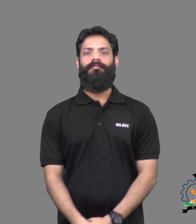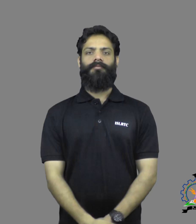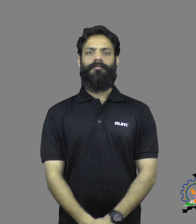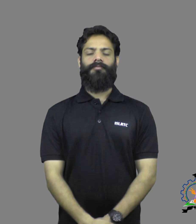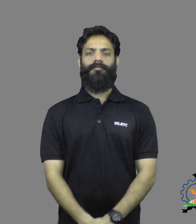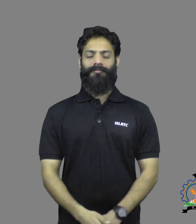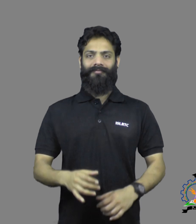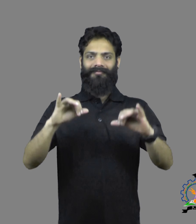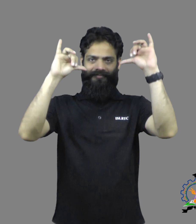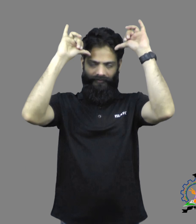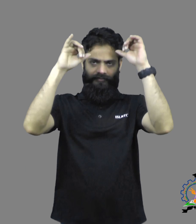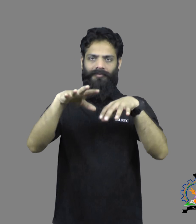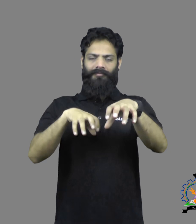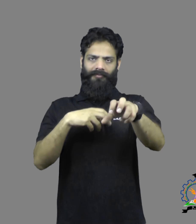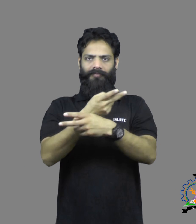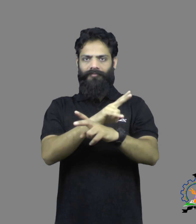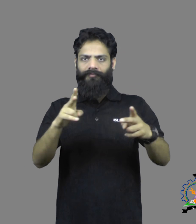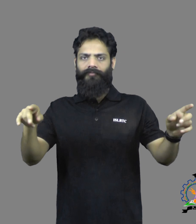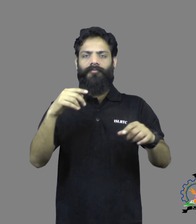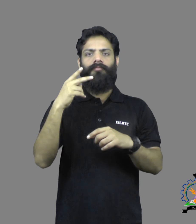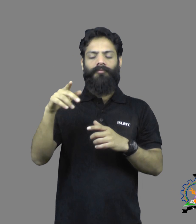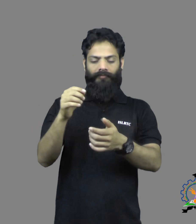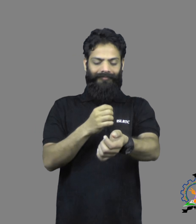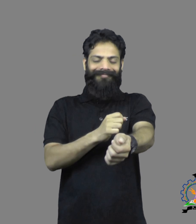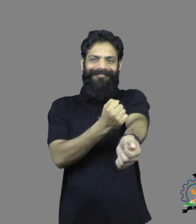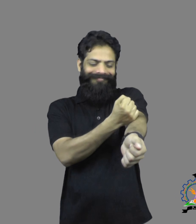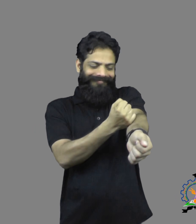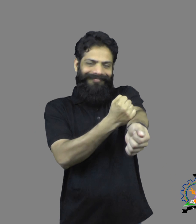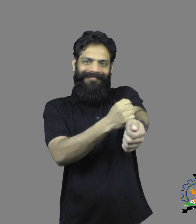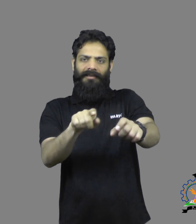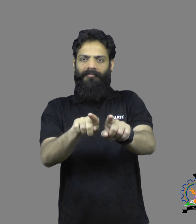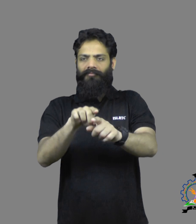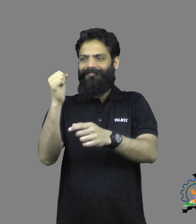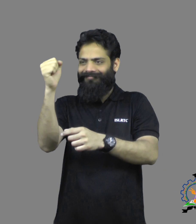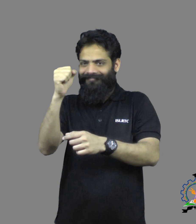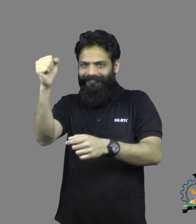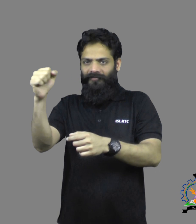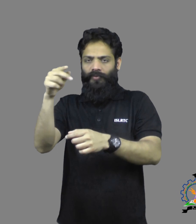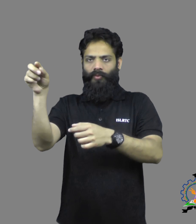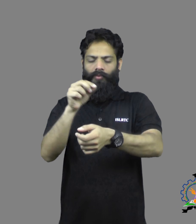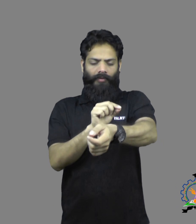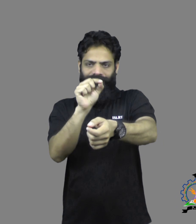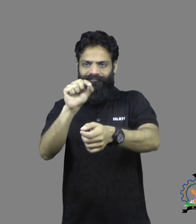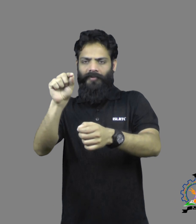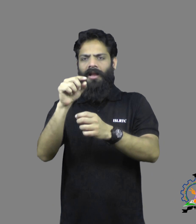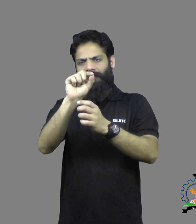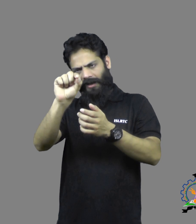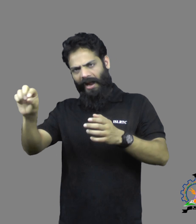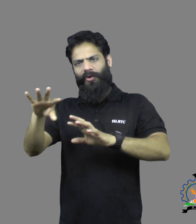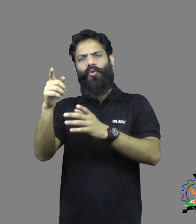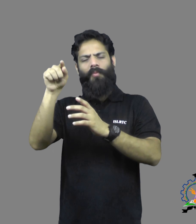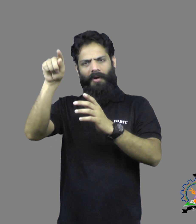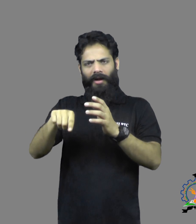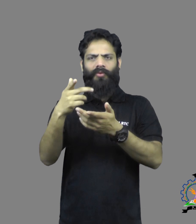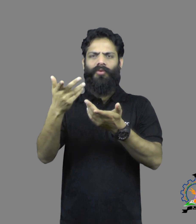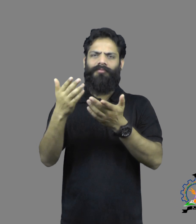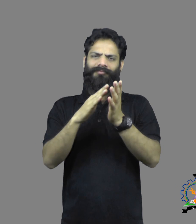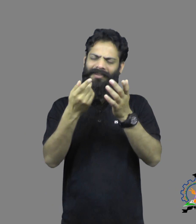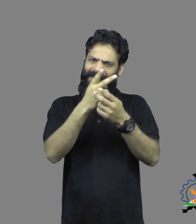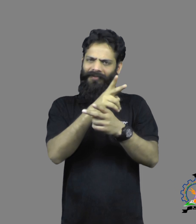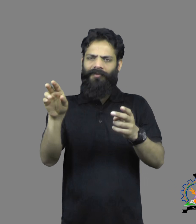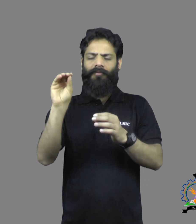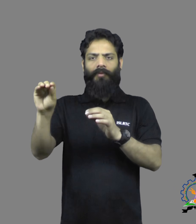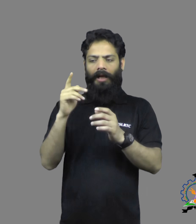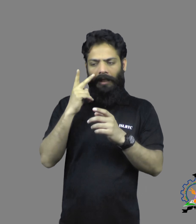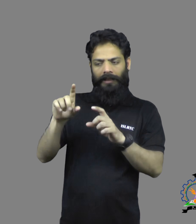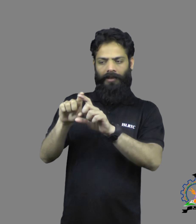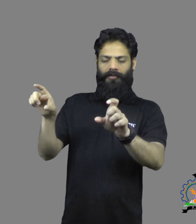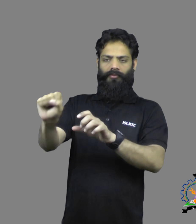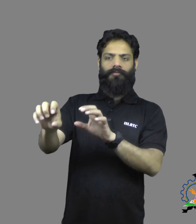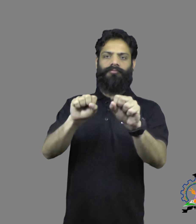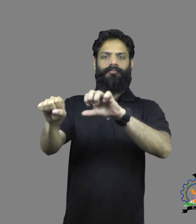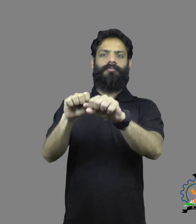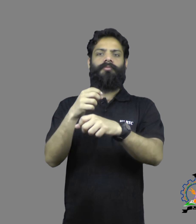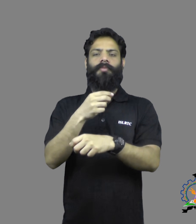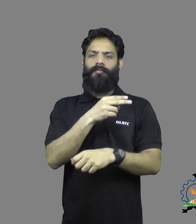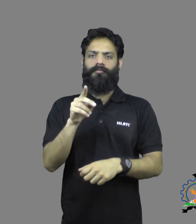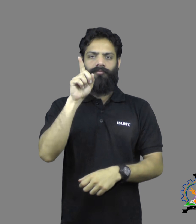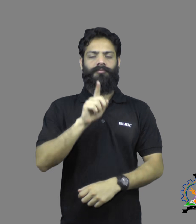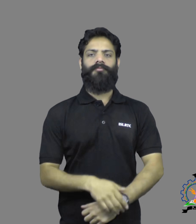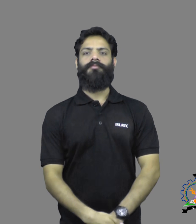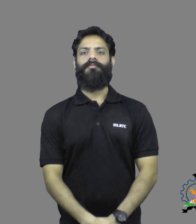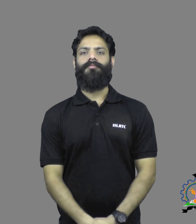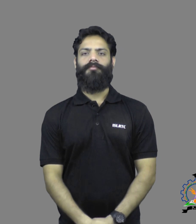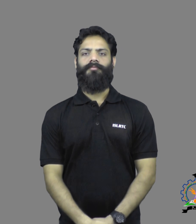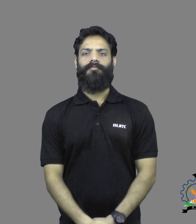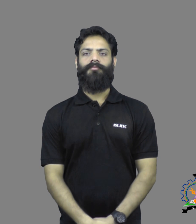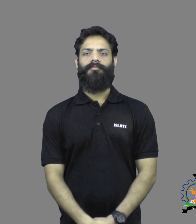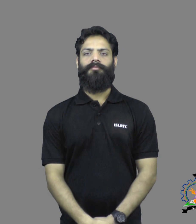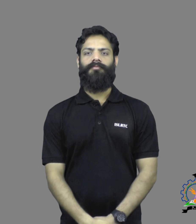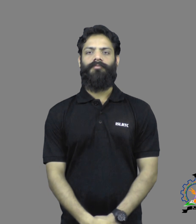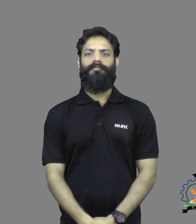Tatooing Method